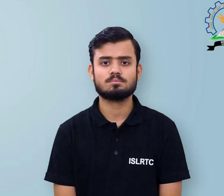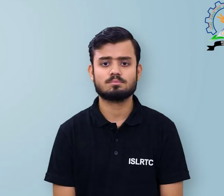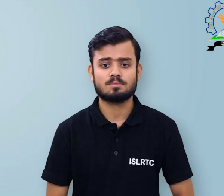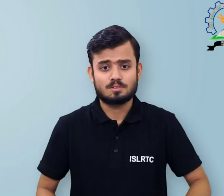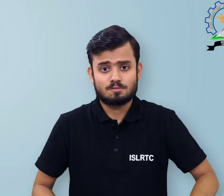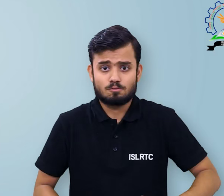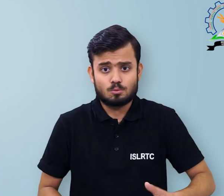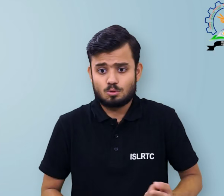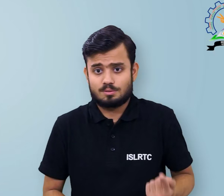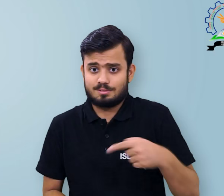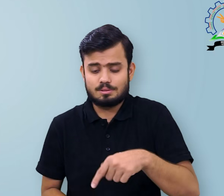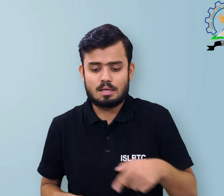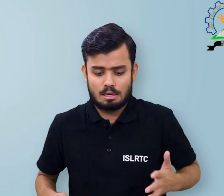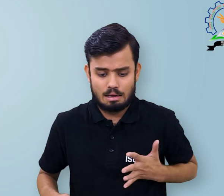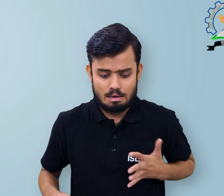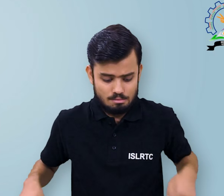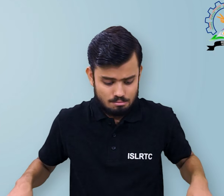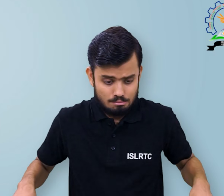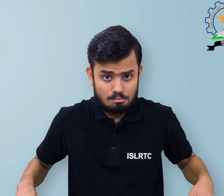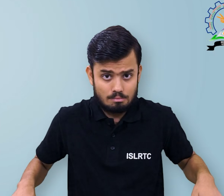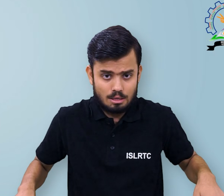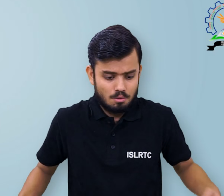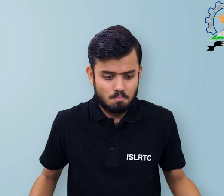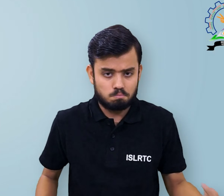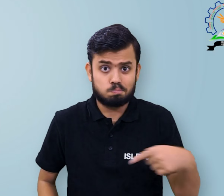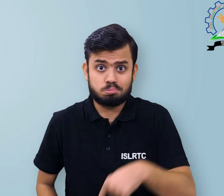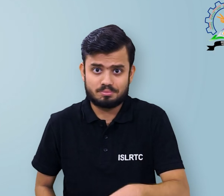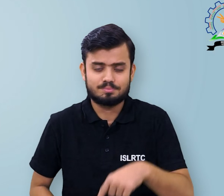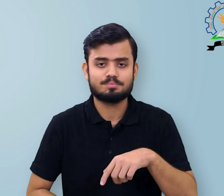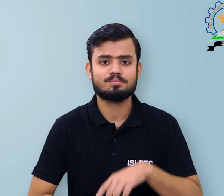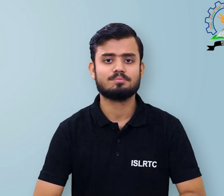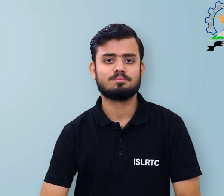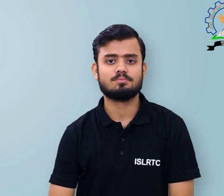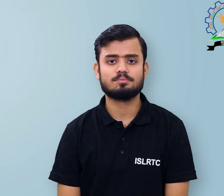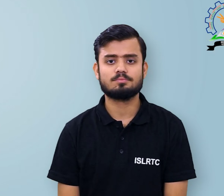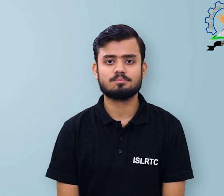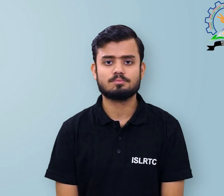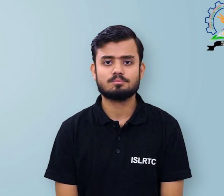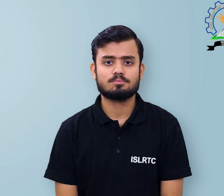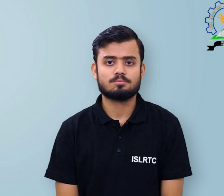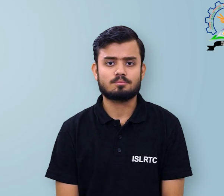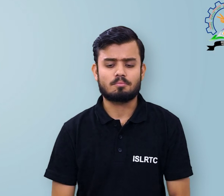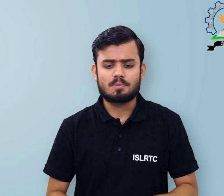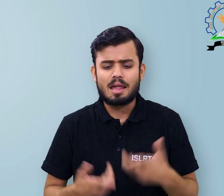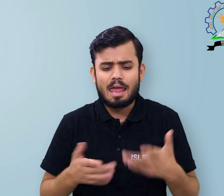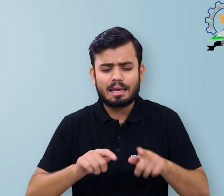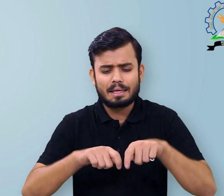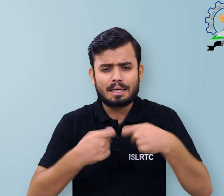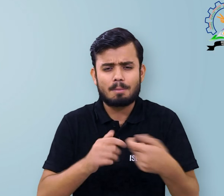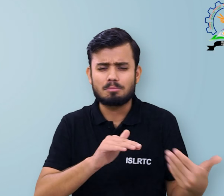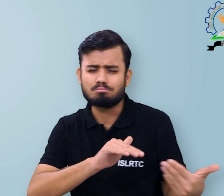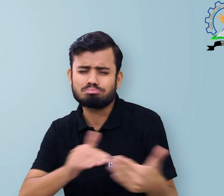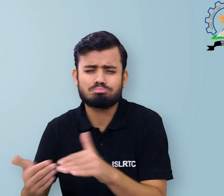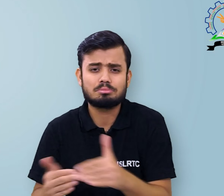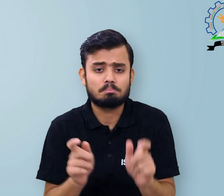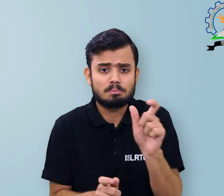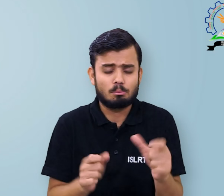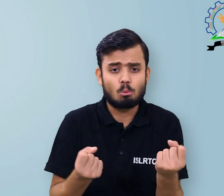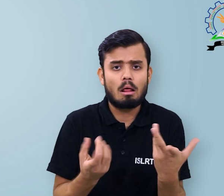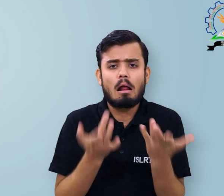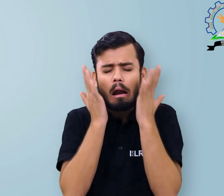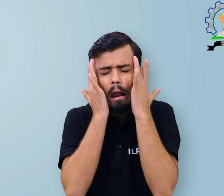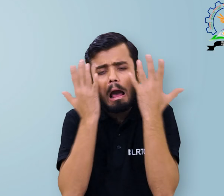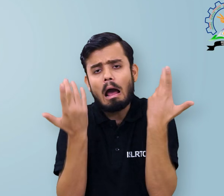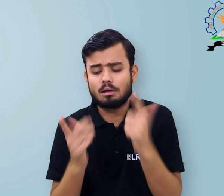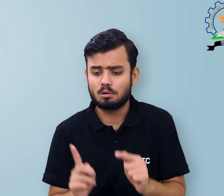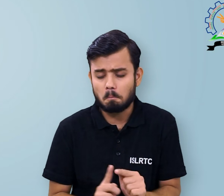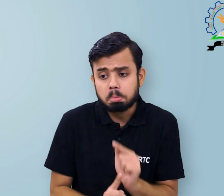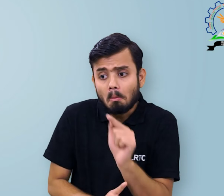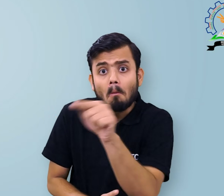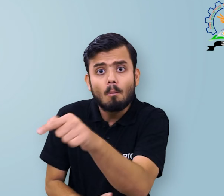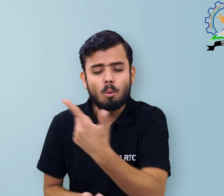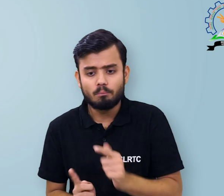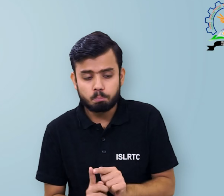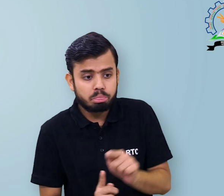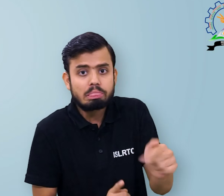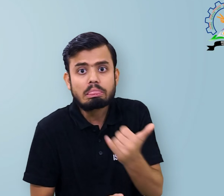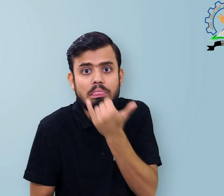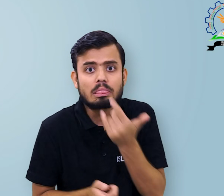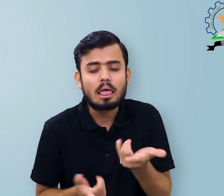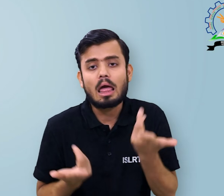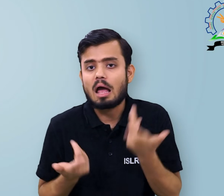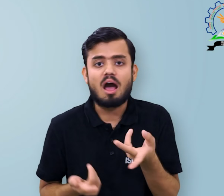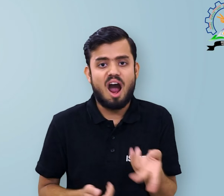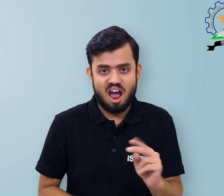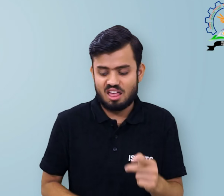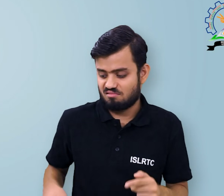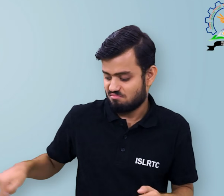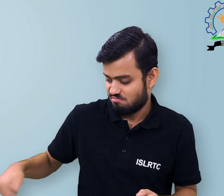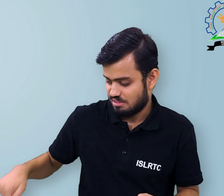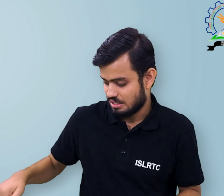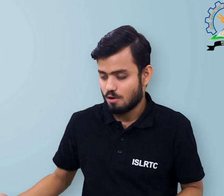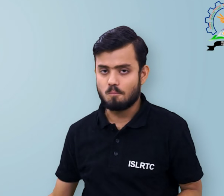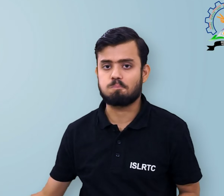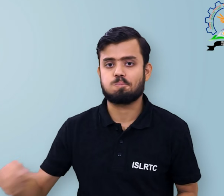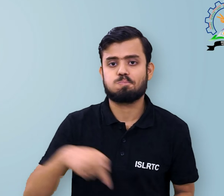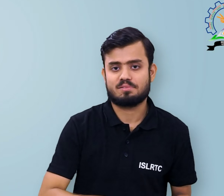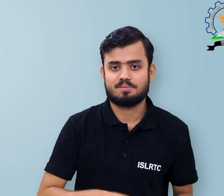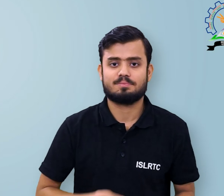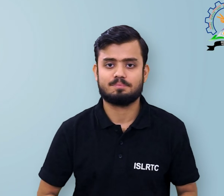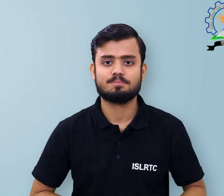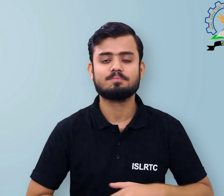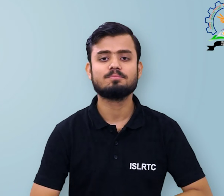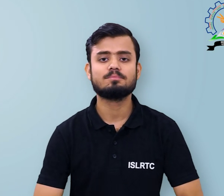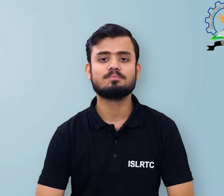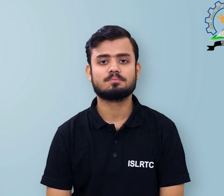Corner Kick In football, a corner kick is a free kick that's awarded to an offensive player when the ball is played out of bounds over the end line by a defender.